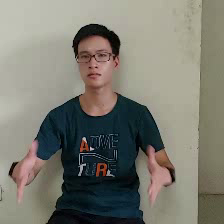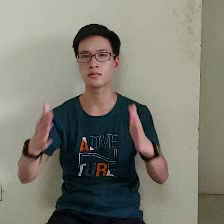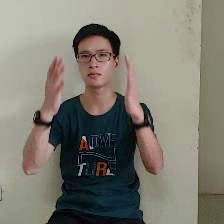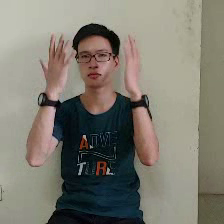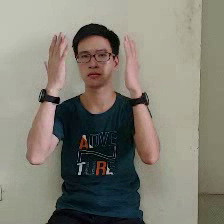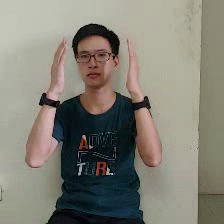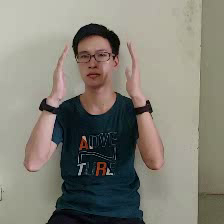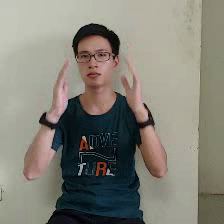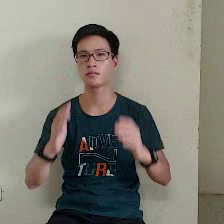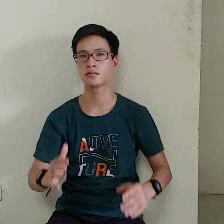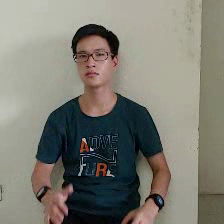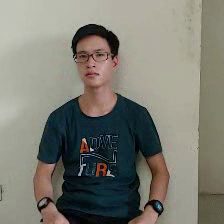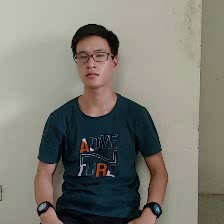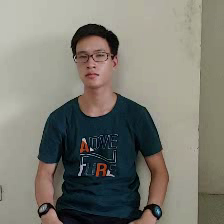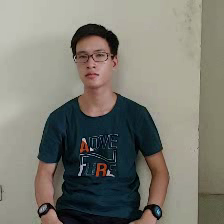Chạy